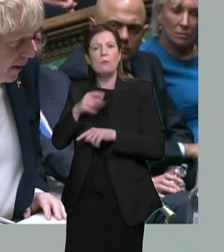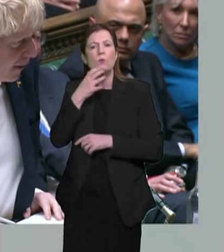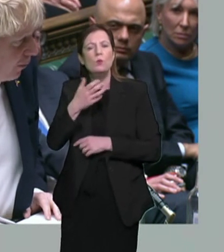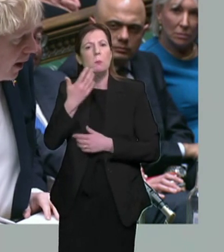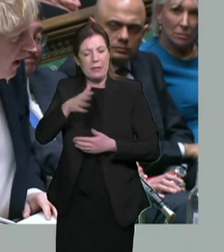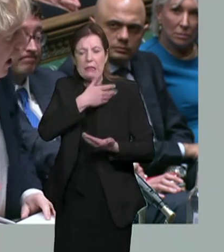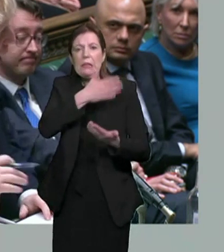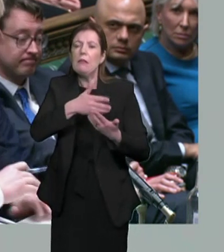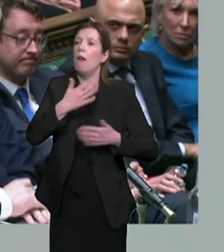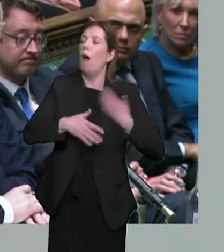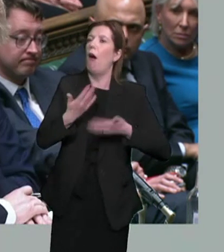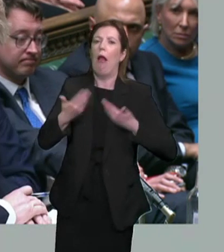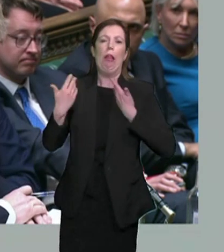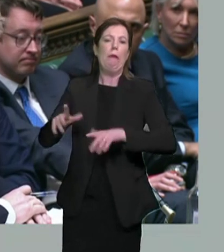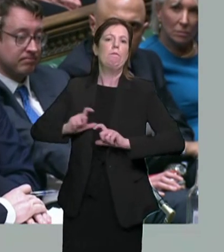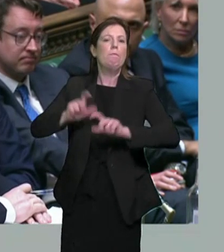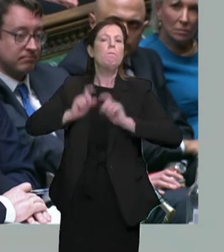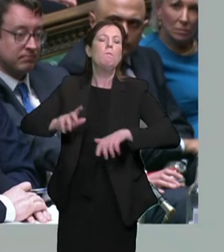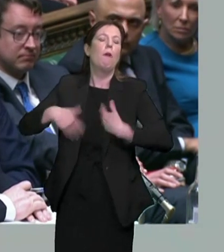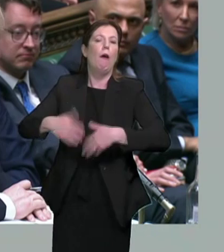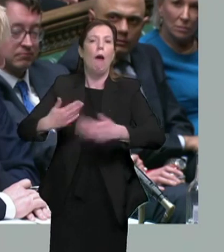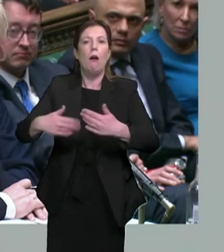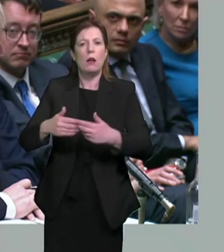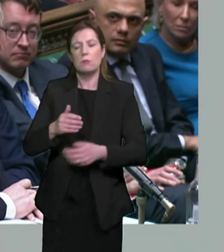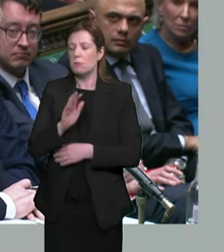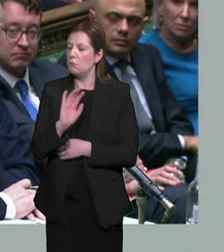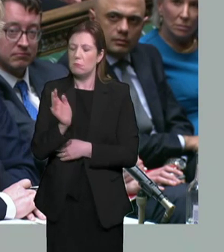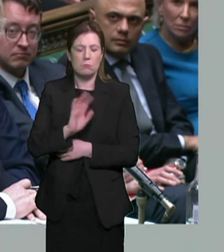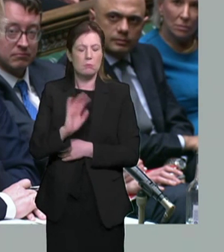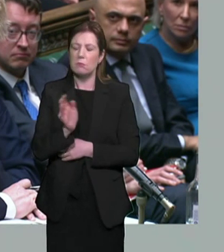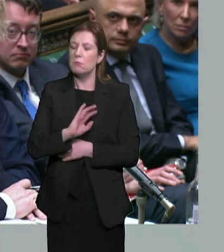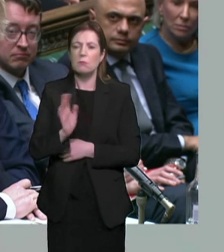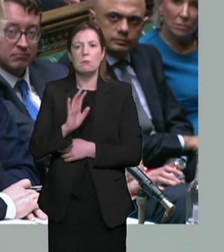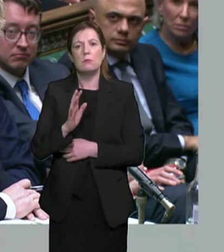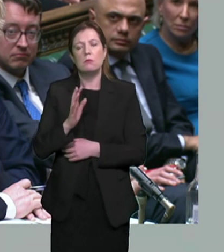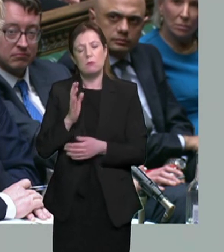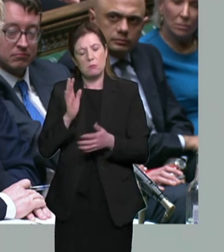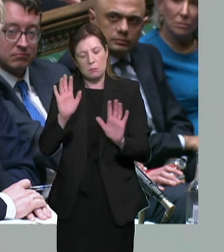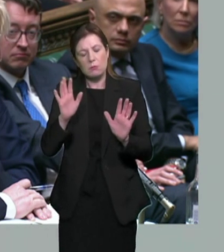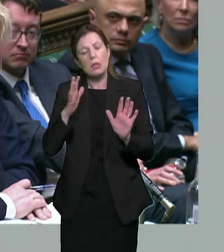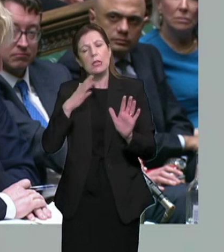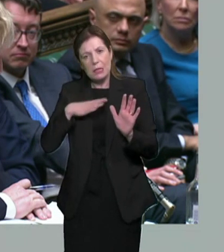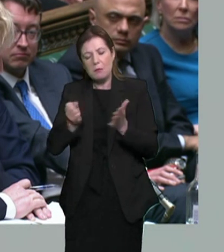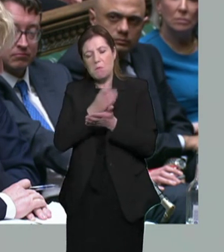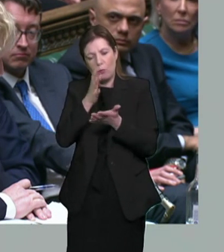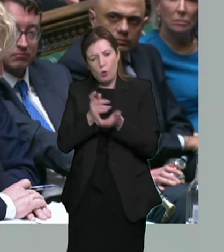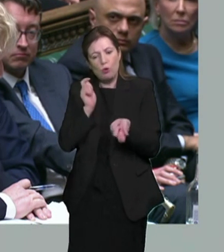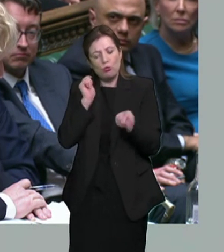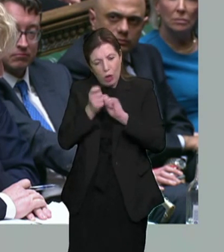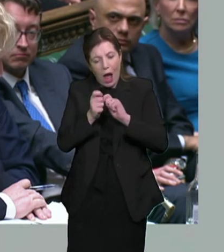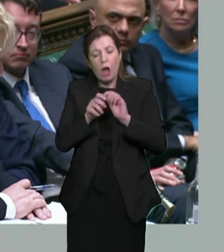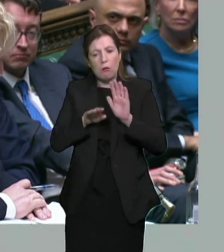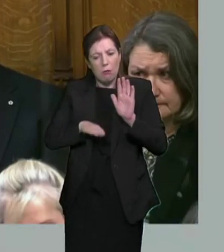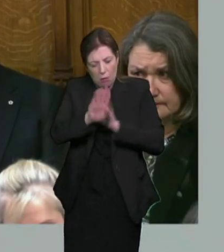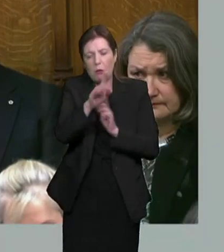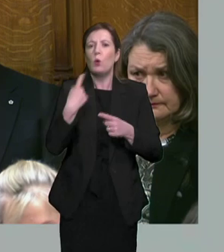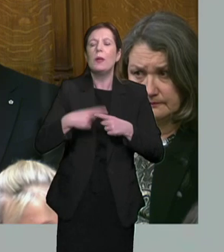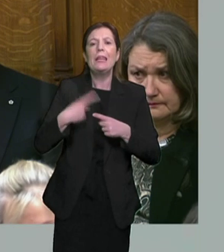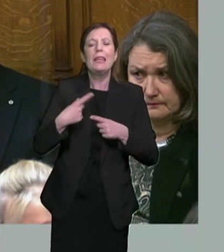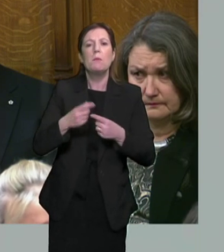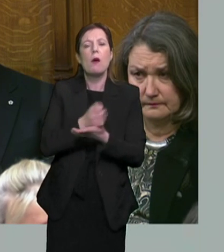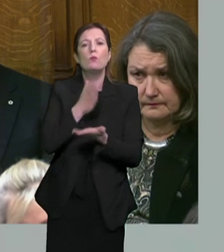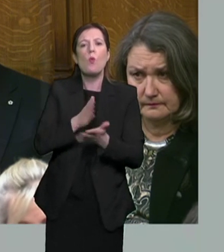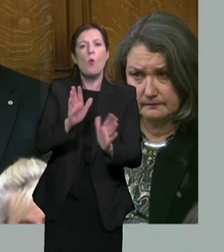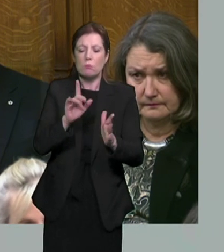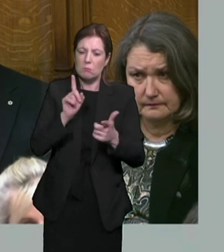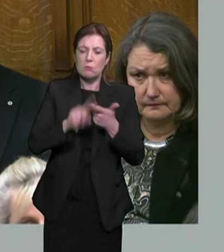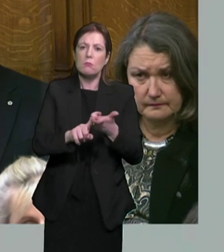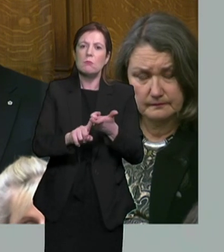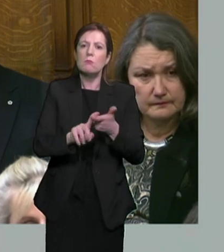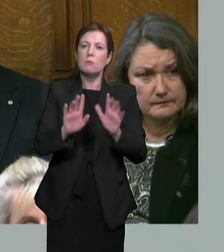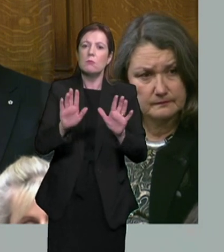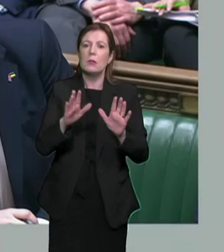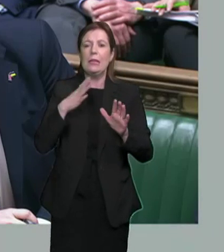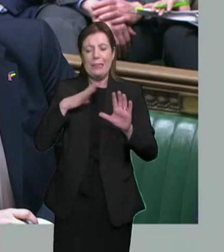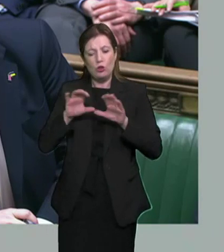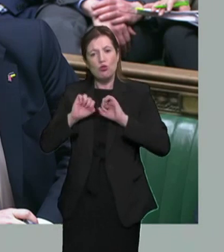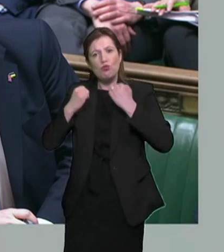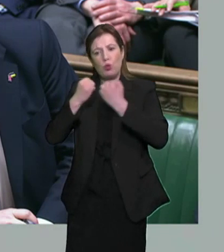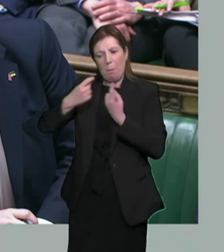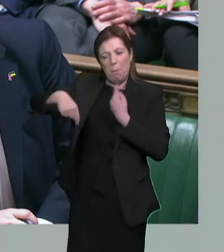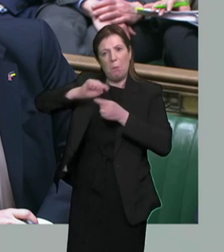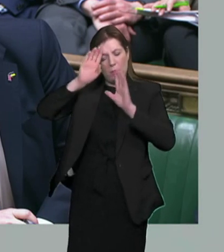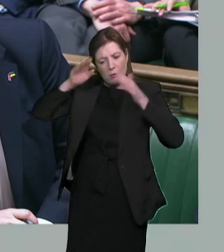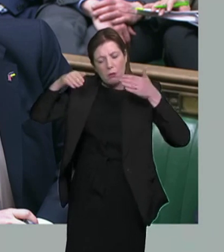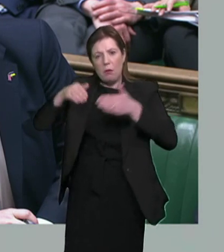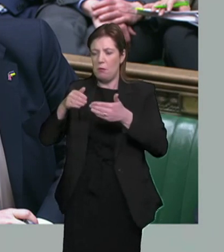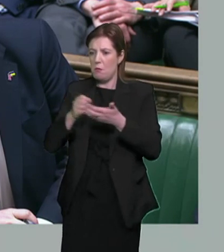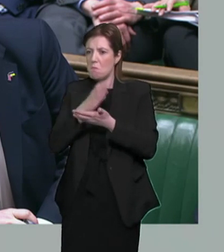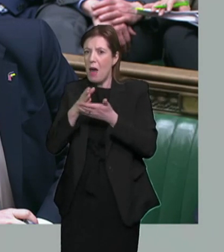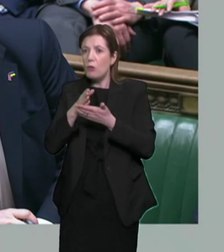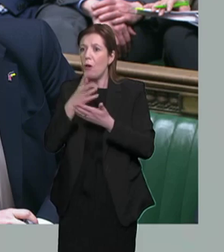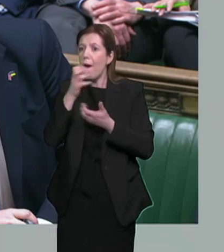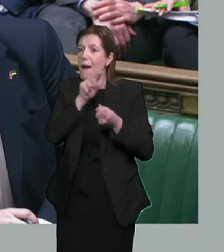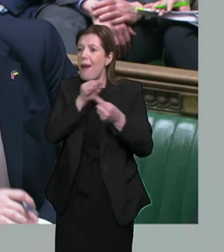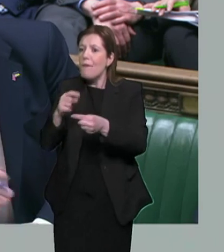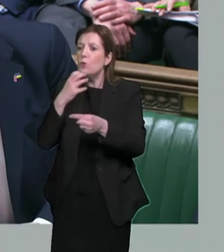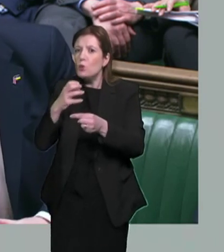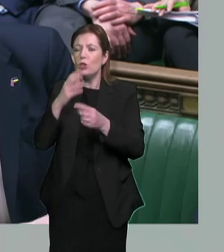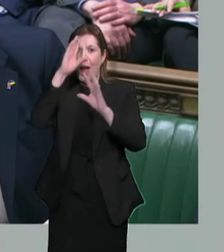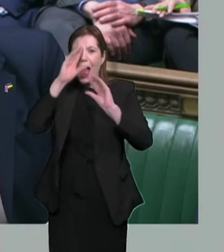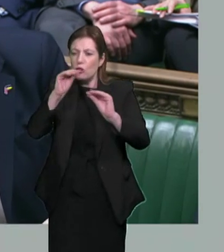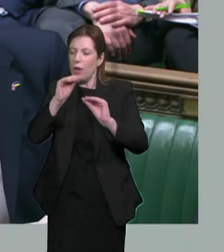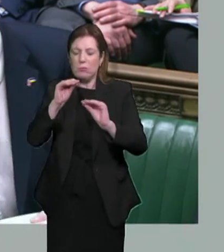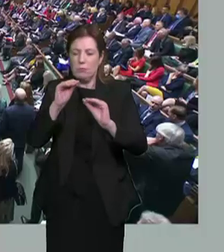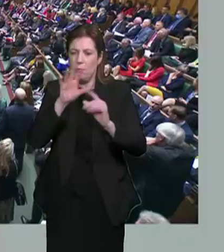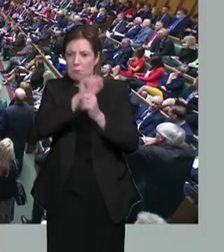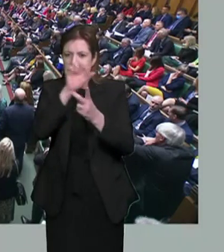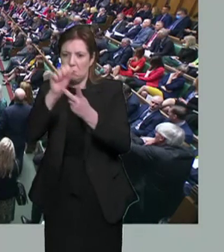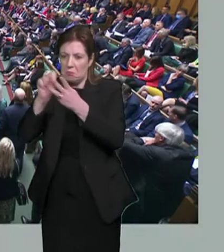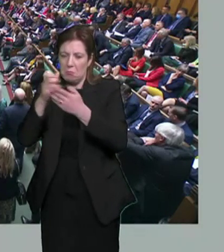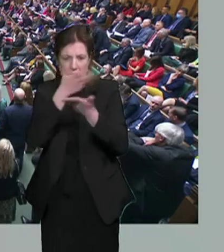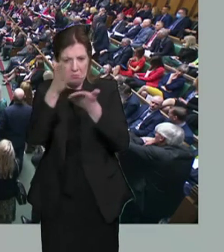I hope that everybody understands the need for change—for rapid and irreversible change—but it is also important that we have an antisemitism taskforce devoted to rooting out antisemitism in education at all levels.